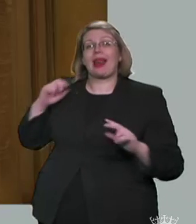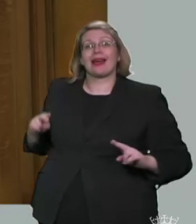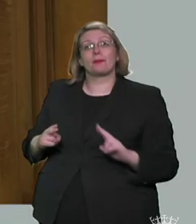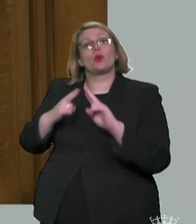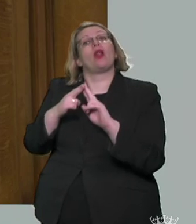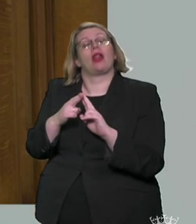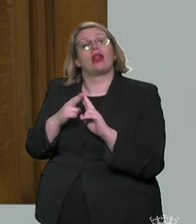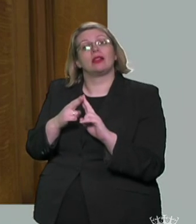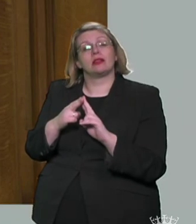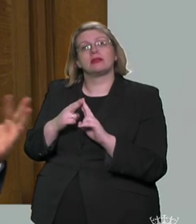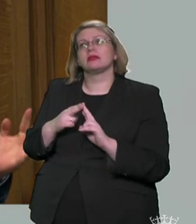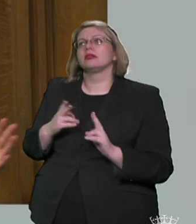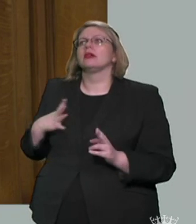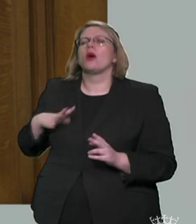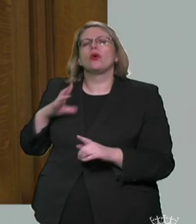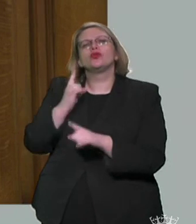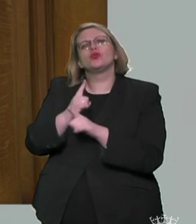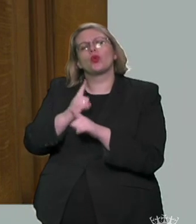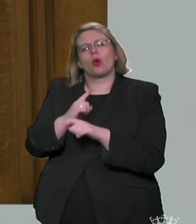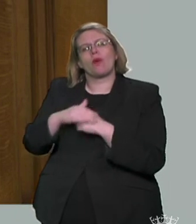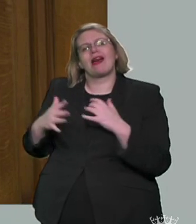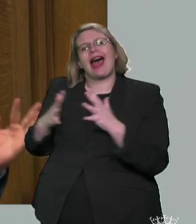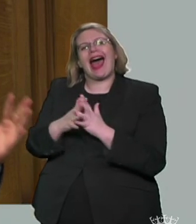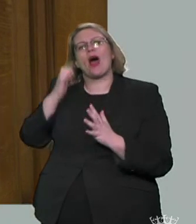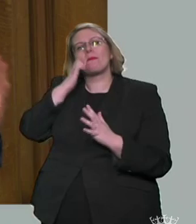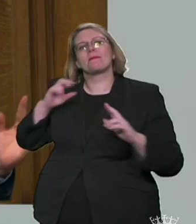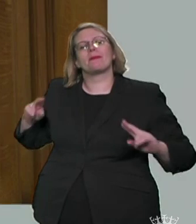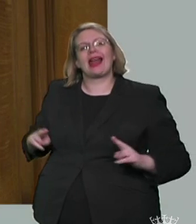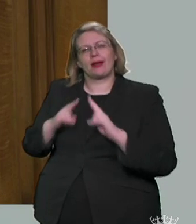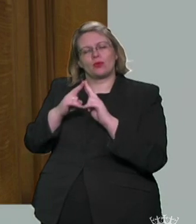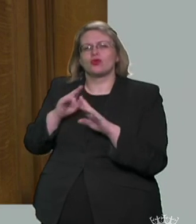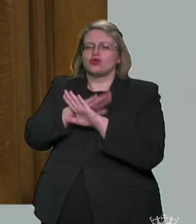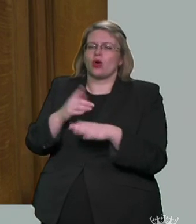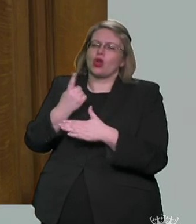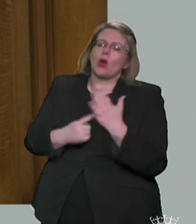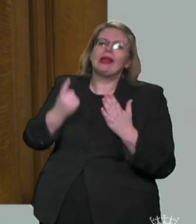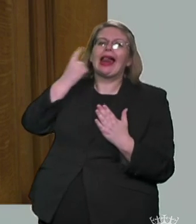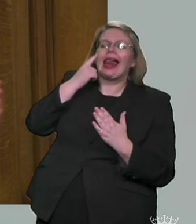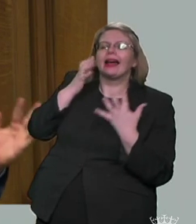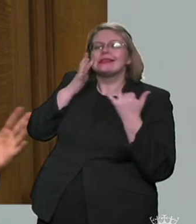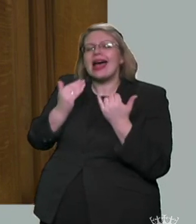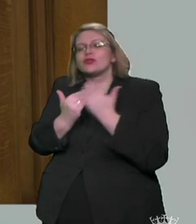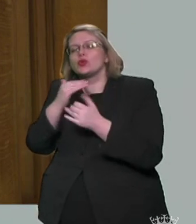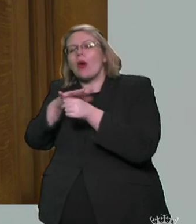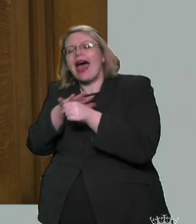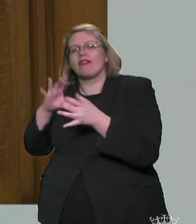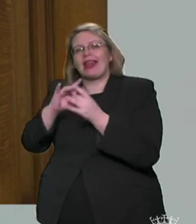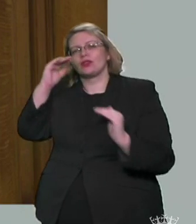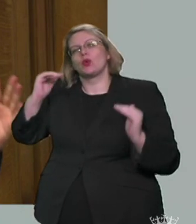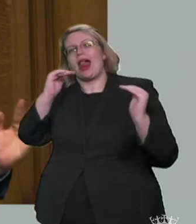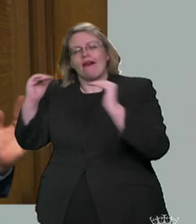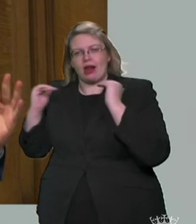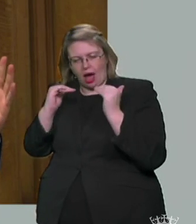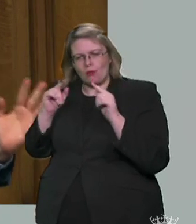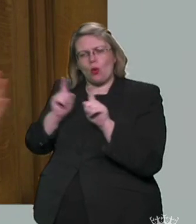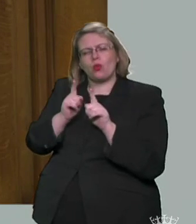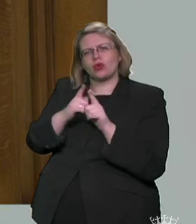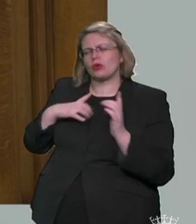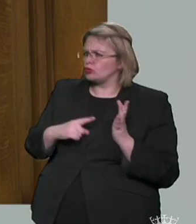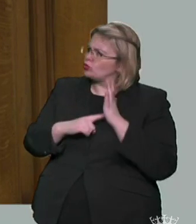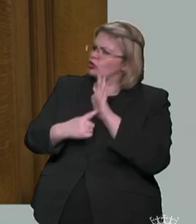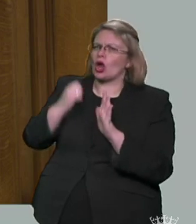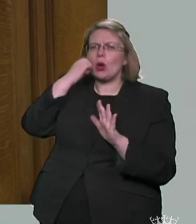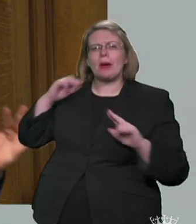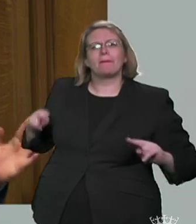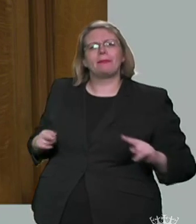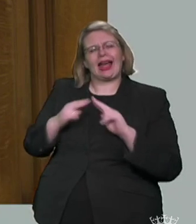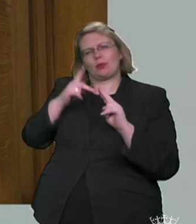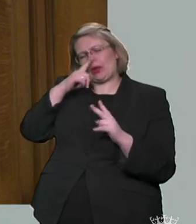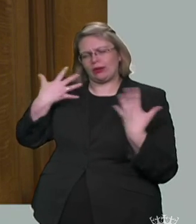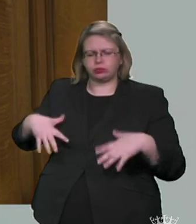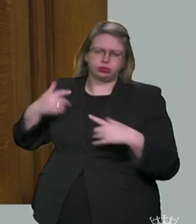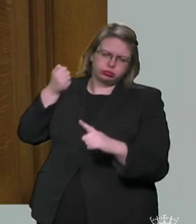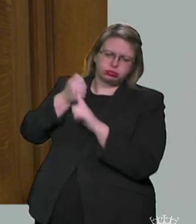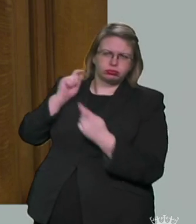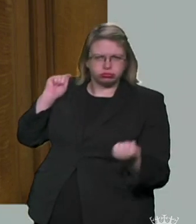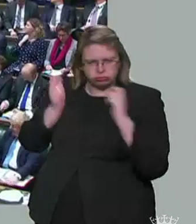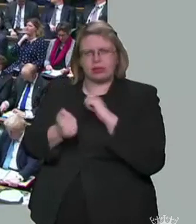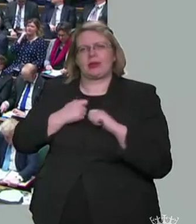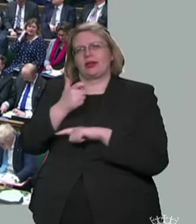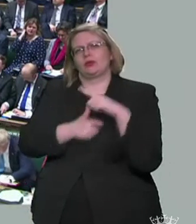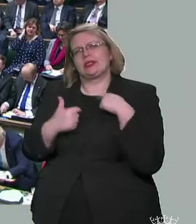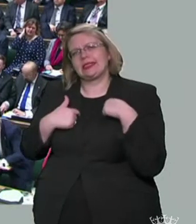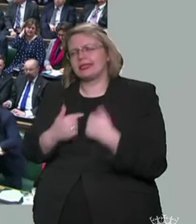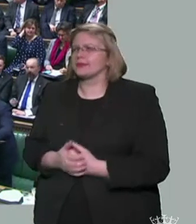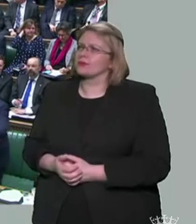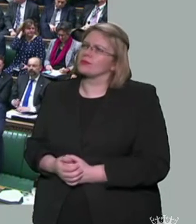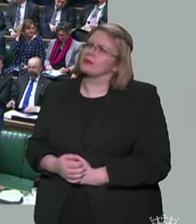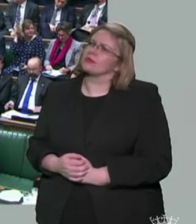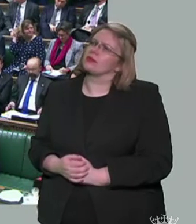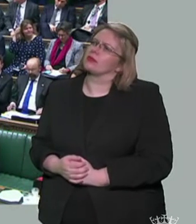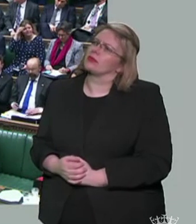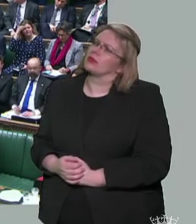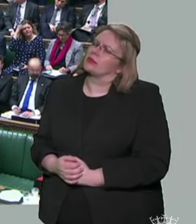Will he meet me to discuss how we can ensure that Blackpool is not just a testbed for innovation in many areas of levelling up but a showcase for the impact that it can have on the community that I represent?